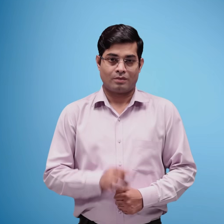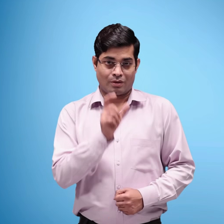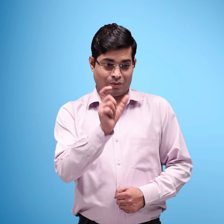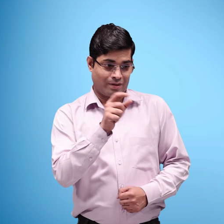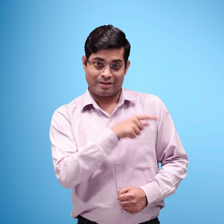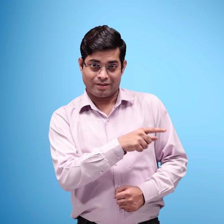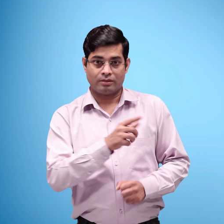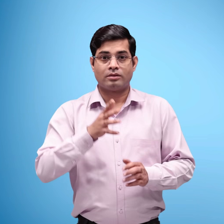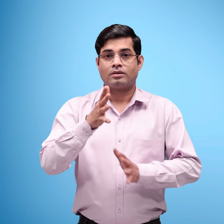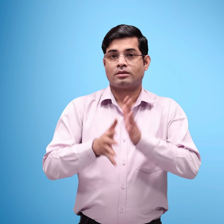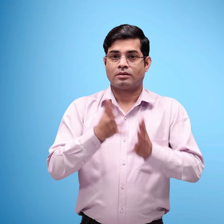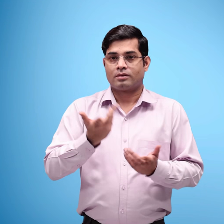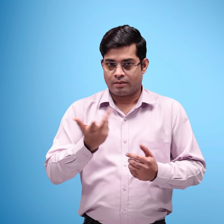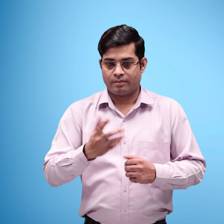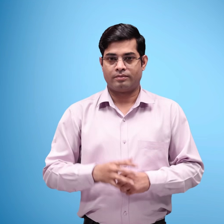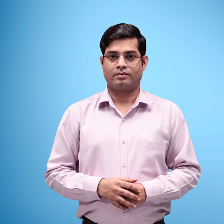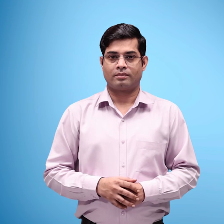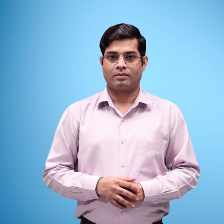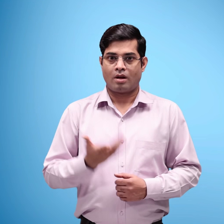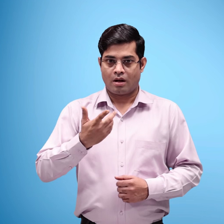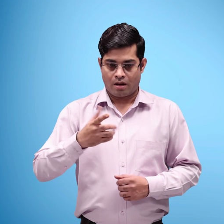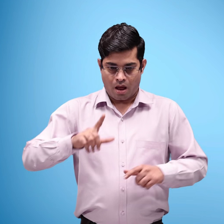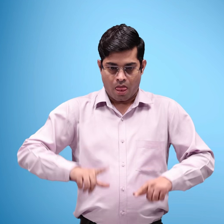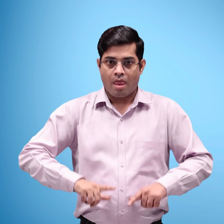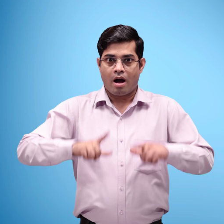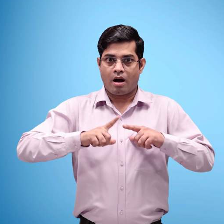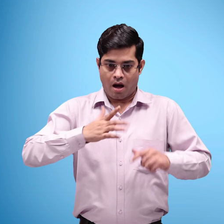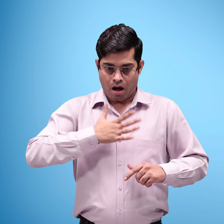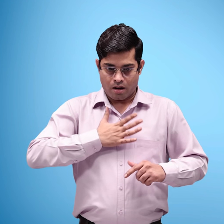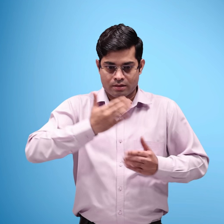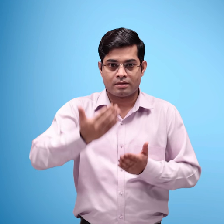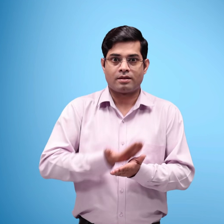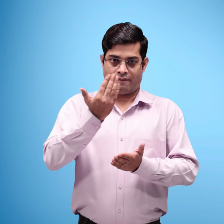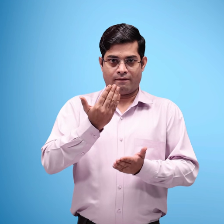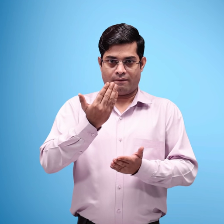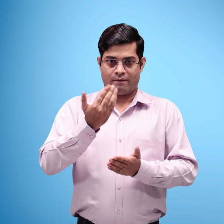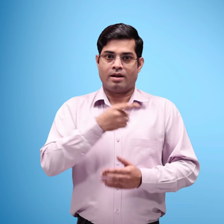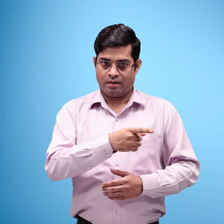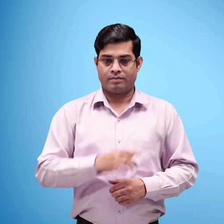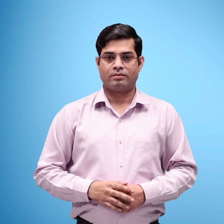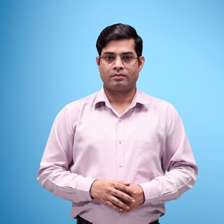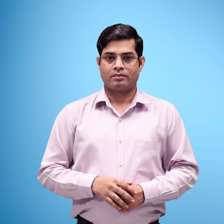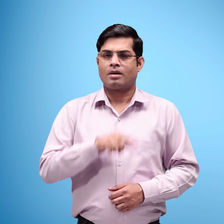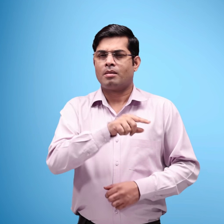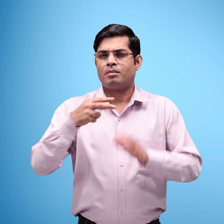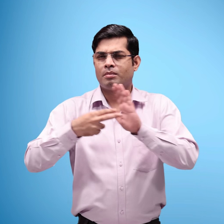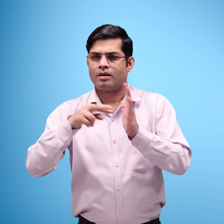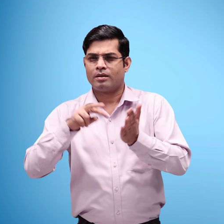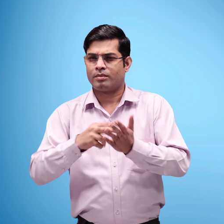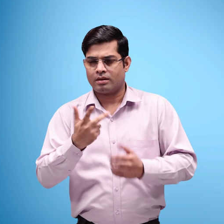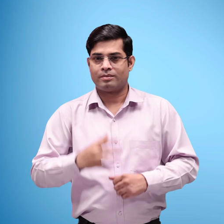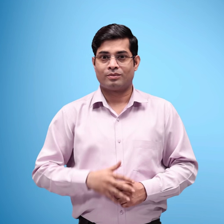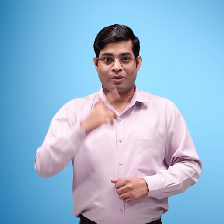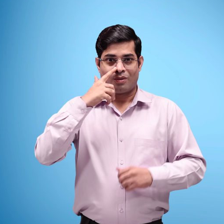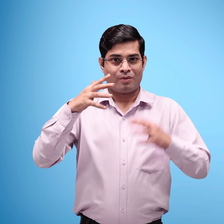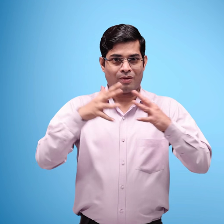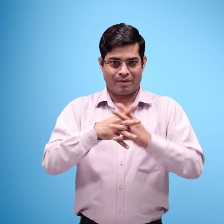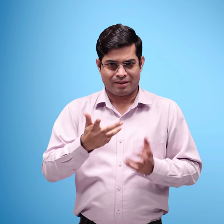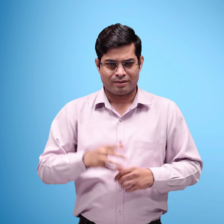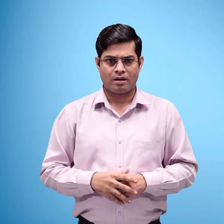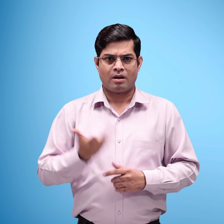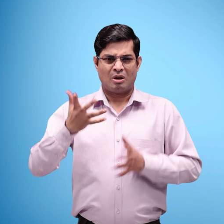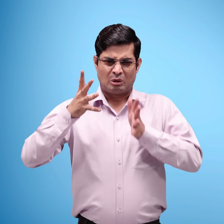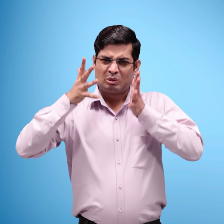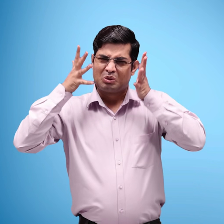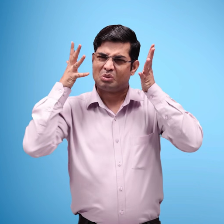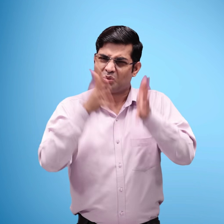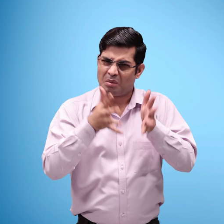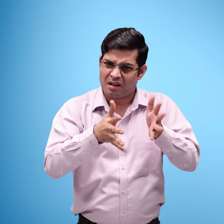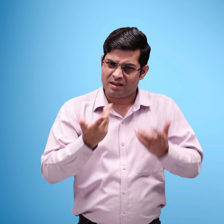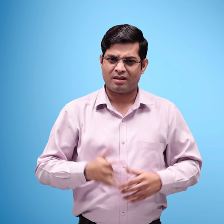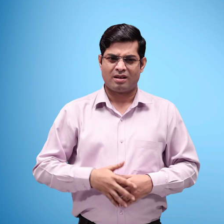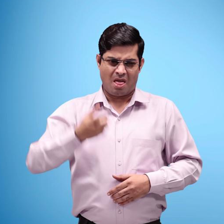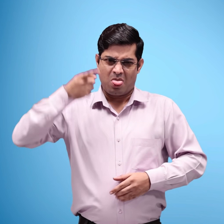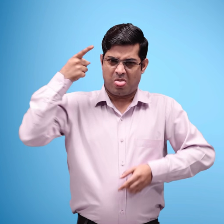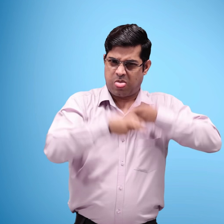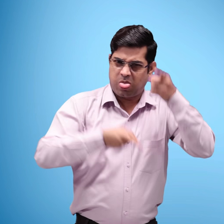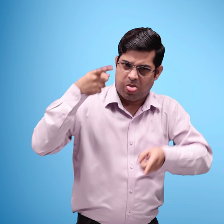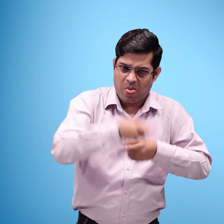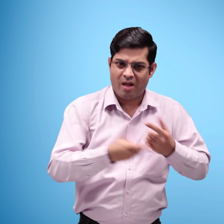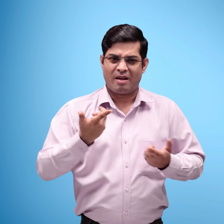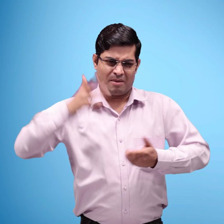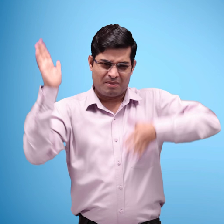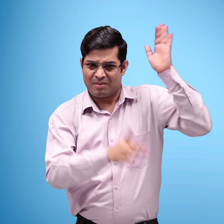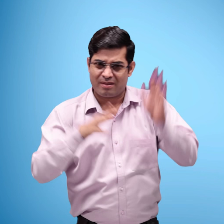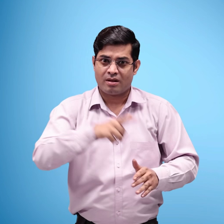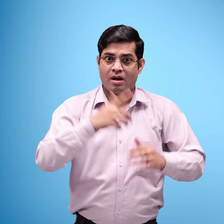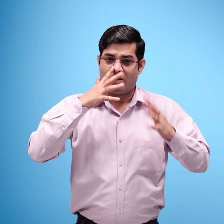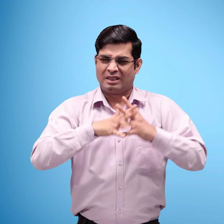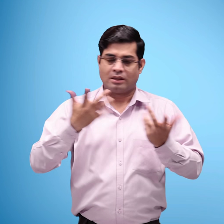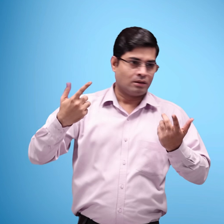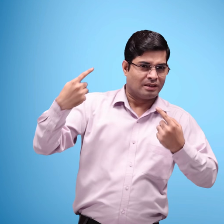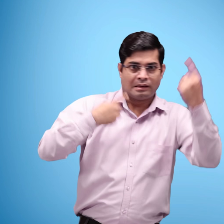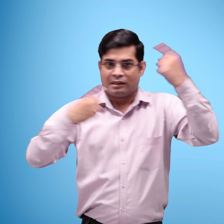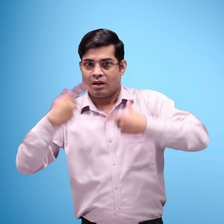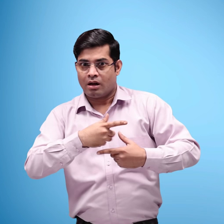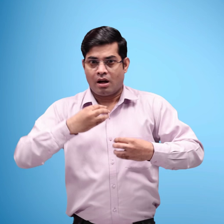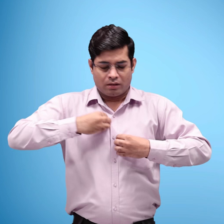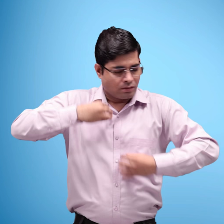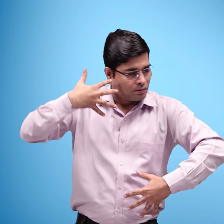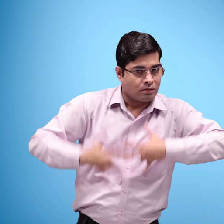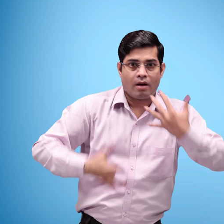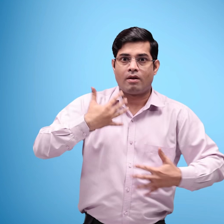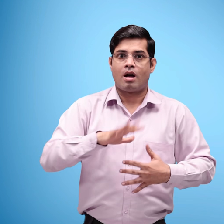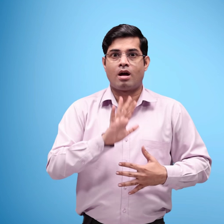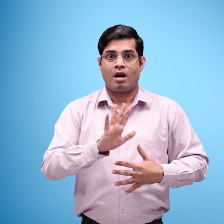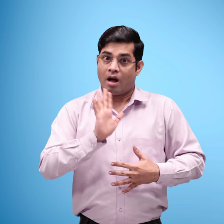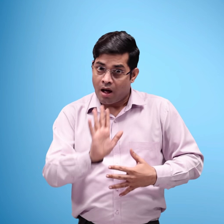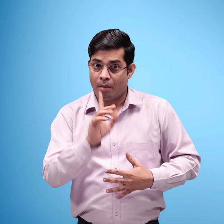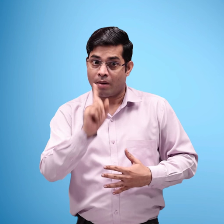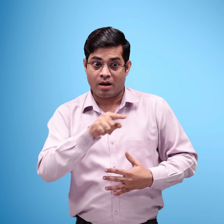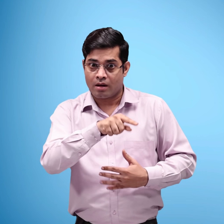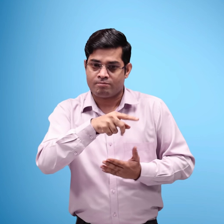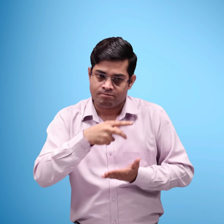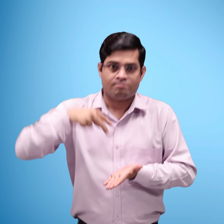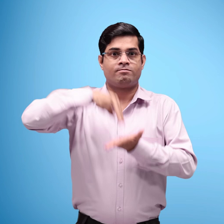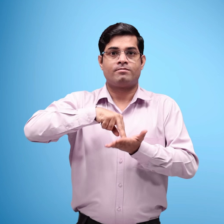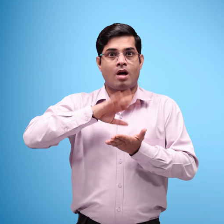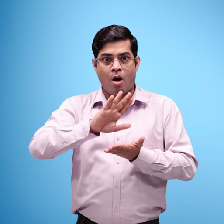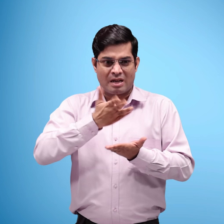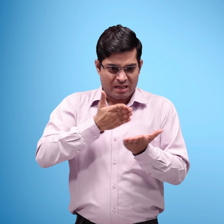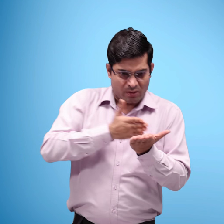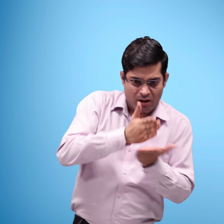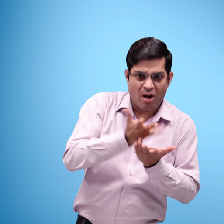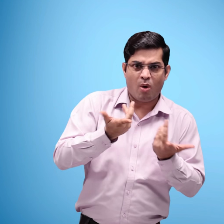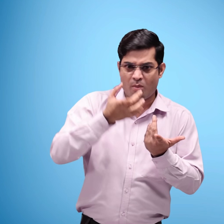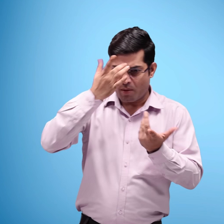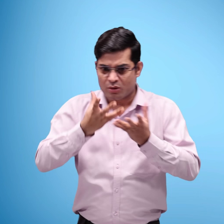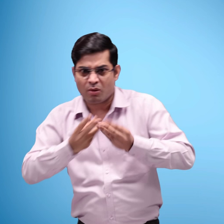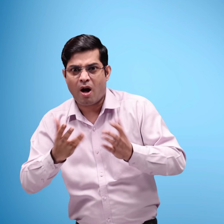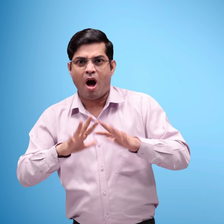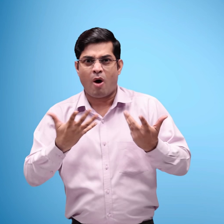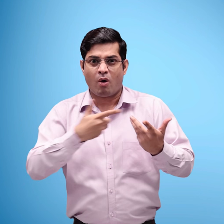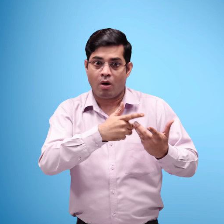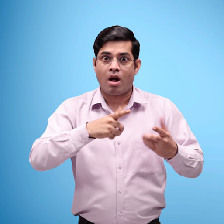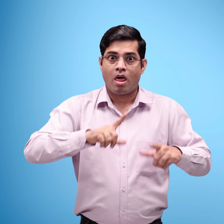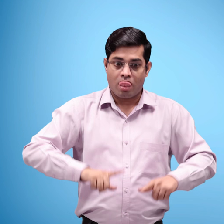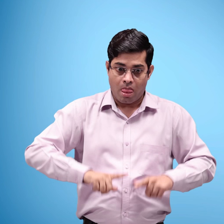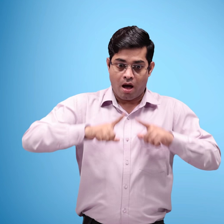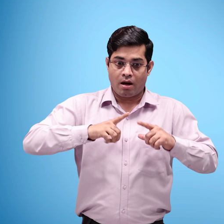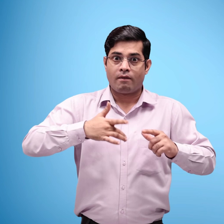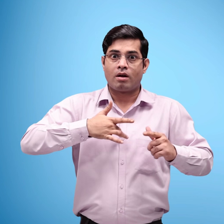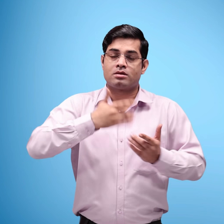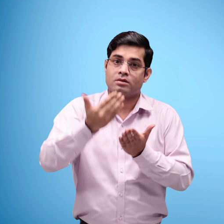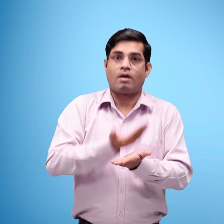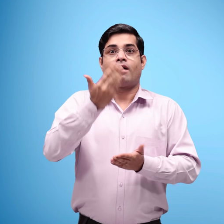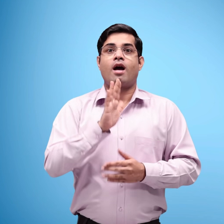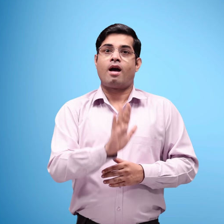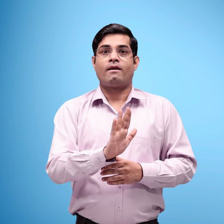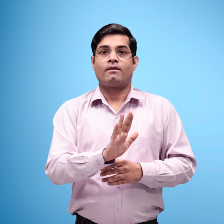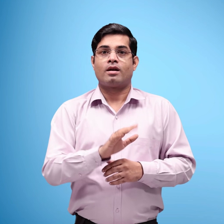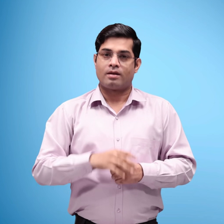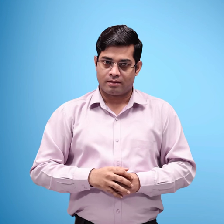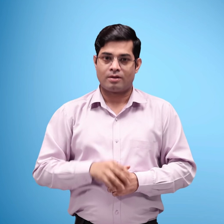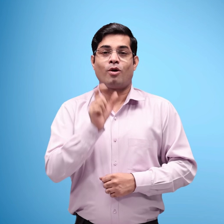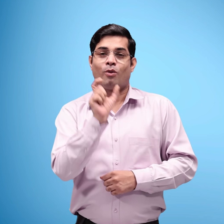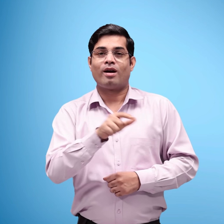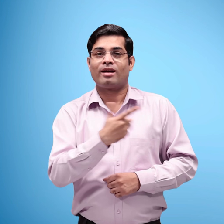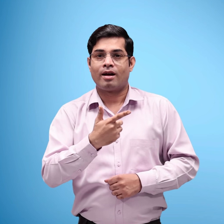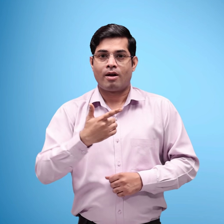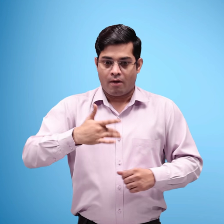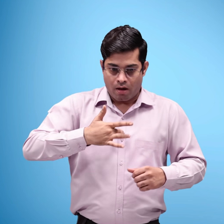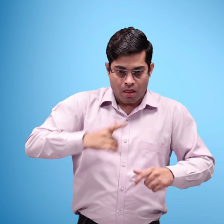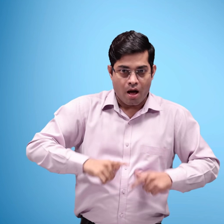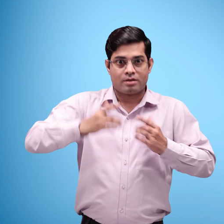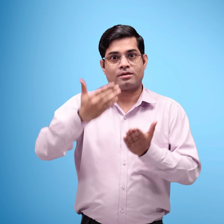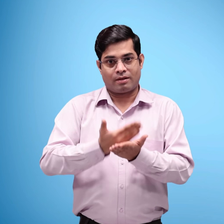Survivor This sign refers to survivor. Often women who face violence or are abused are seen as victims. But women struggle in several different ways to survive these situations. Therefore, the term survivor is used to refer to them